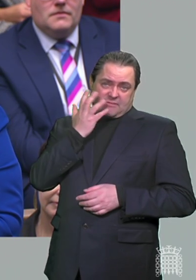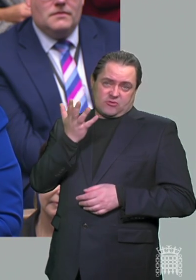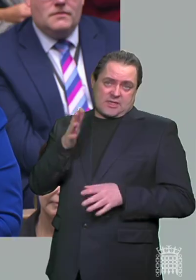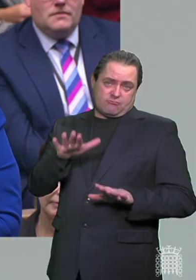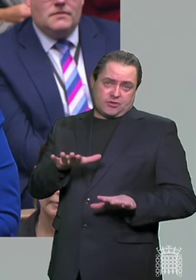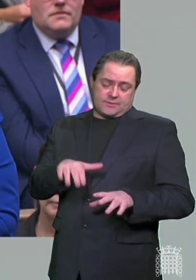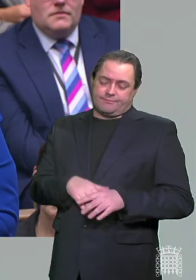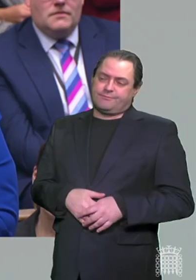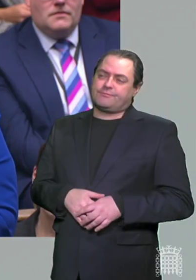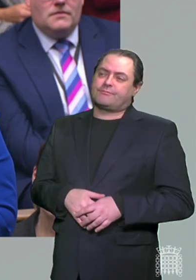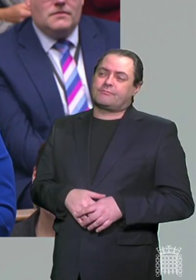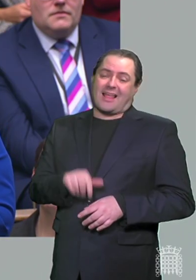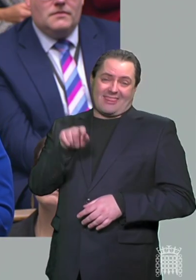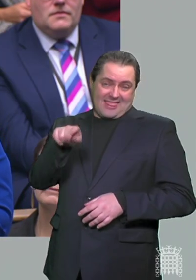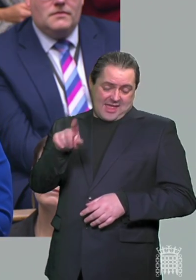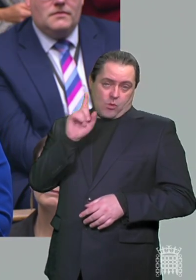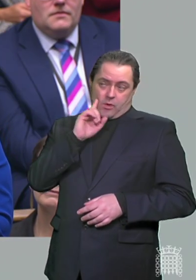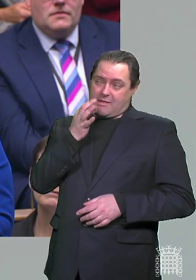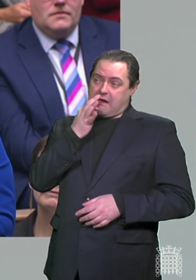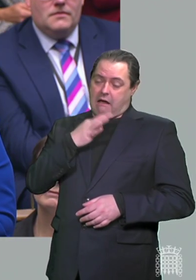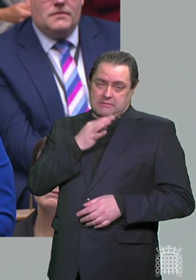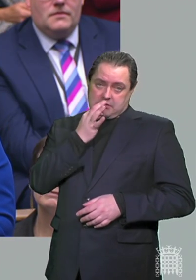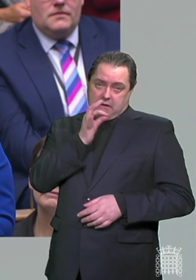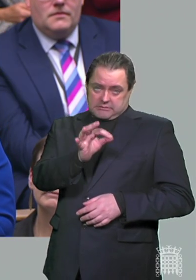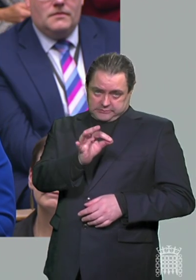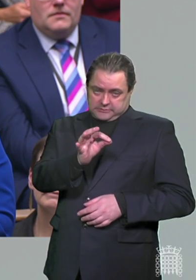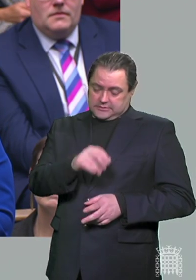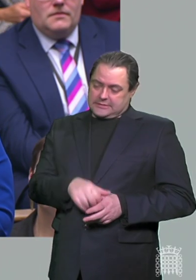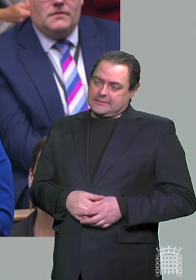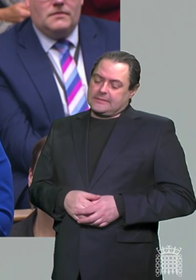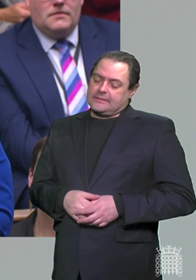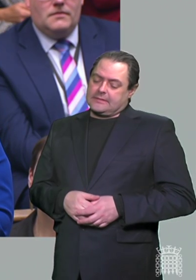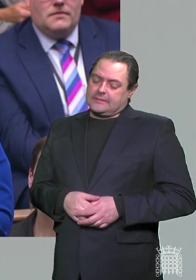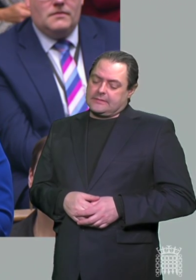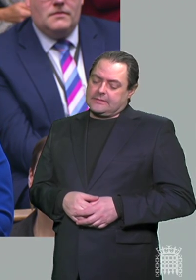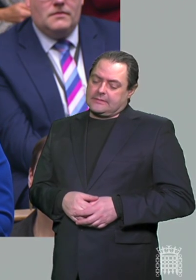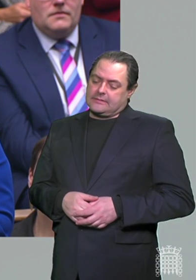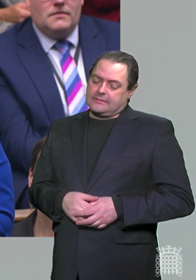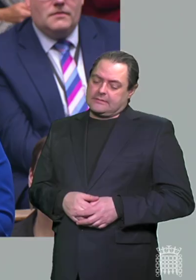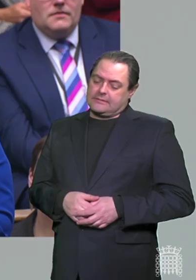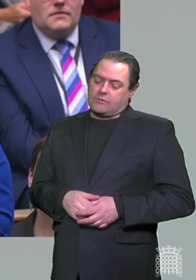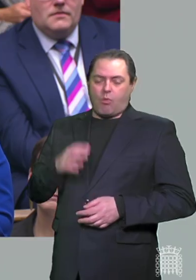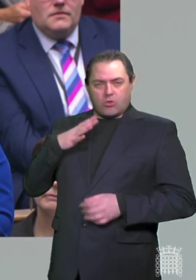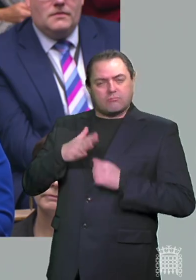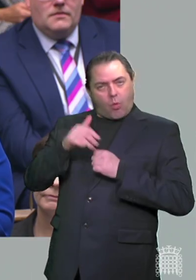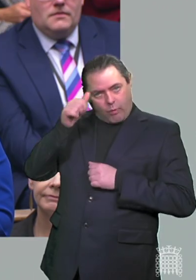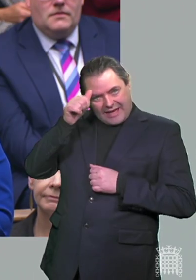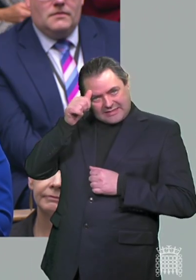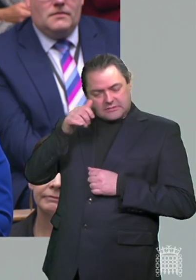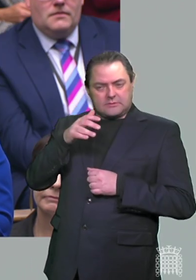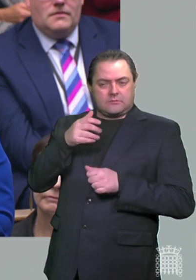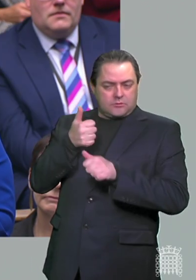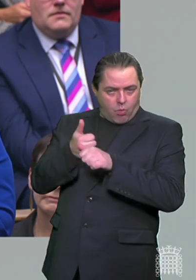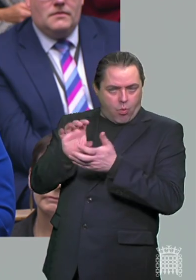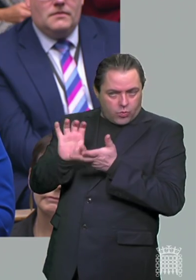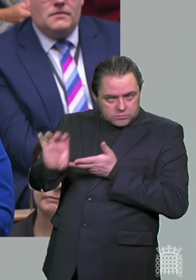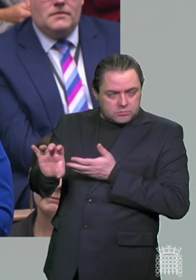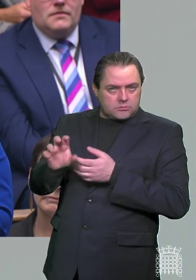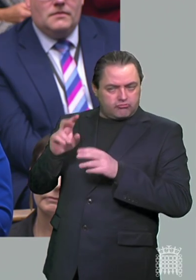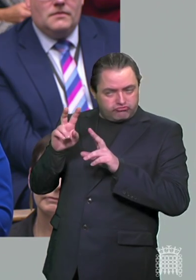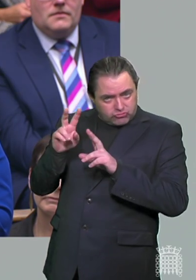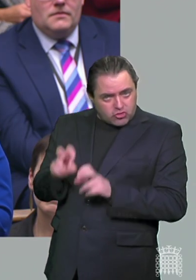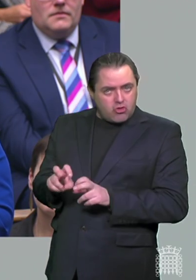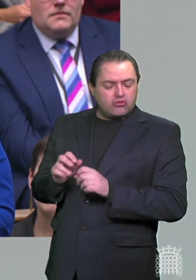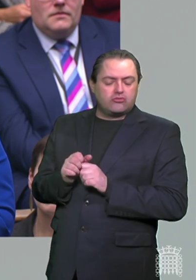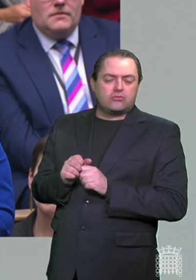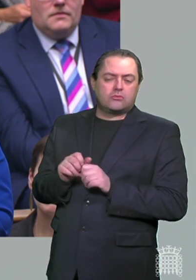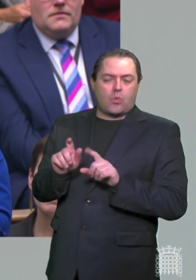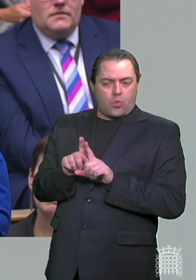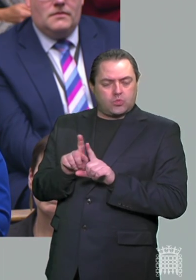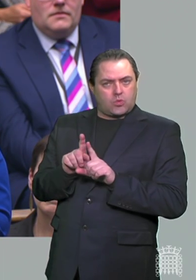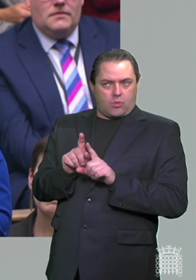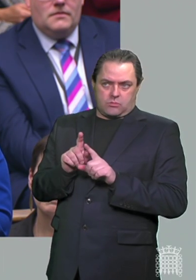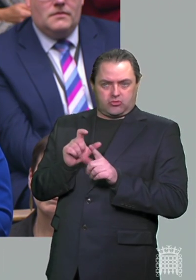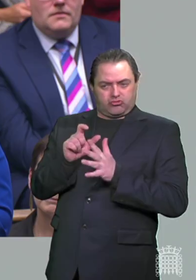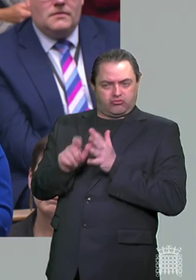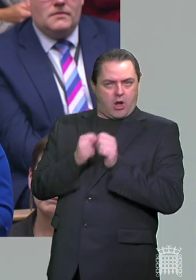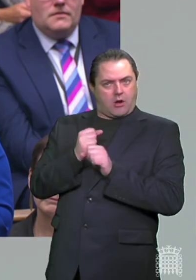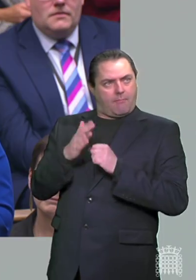The women there asked me to convey to the Government the need for more awareness, more support, more research and more drug availability.